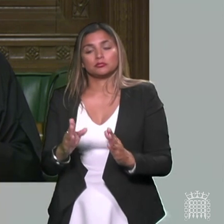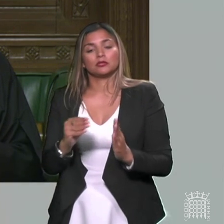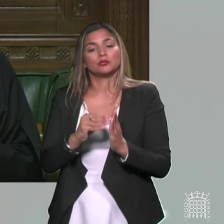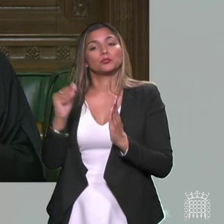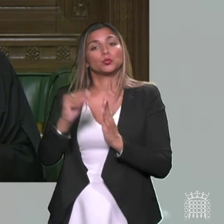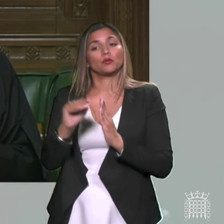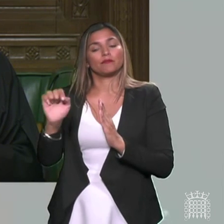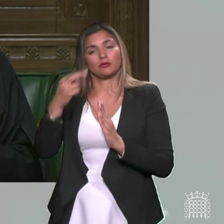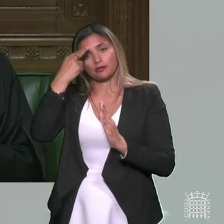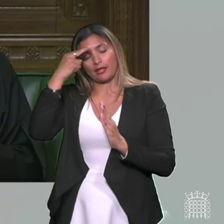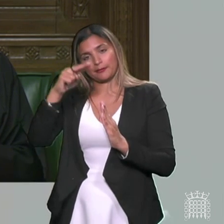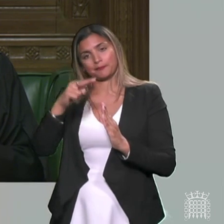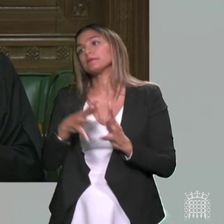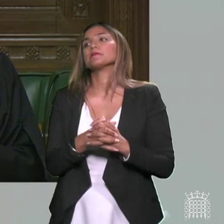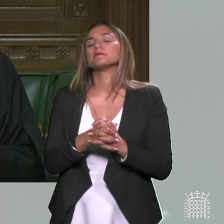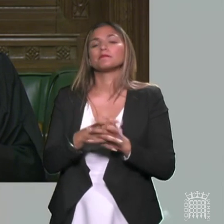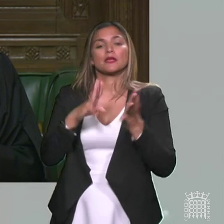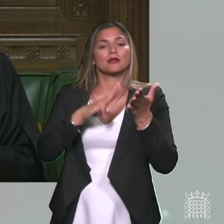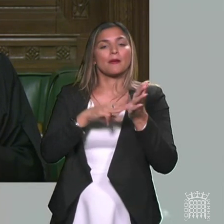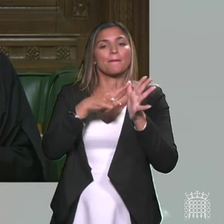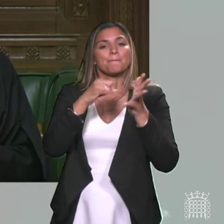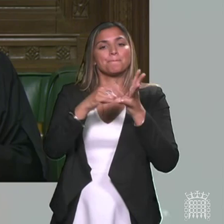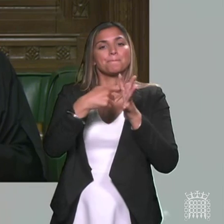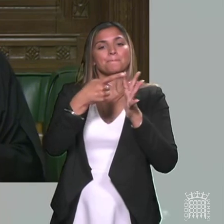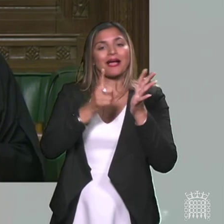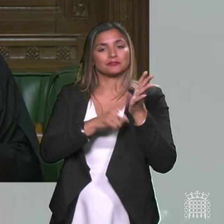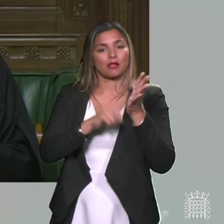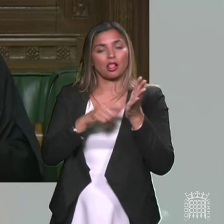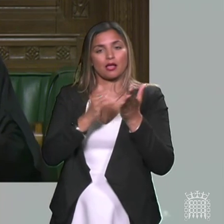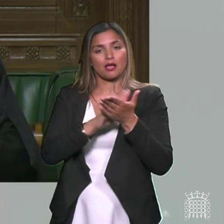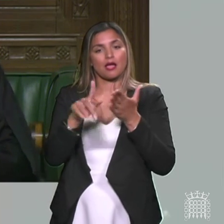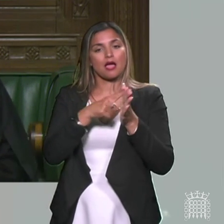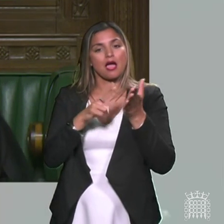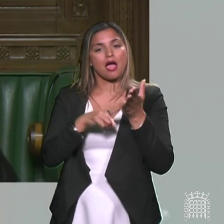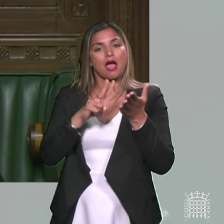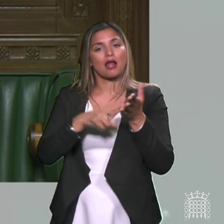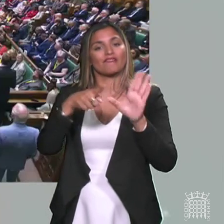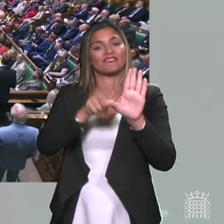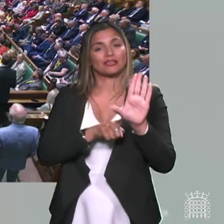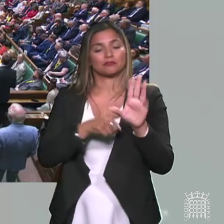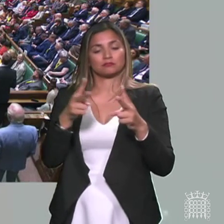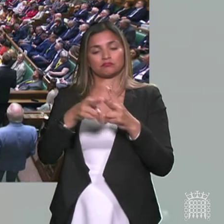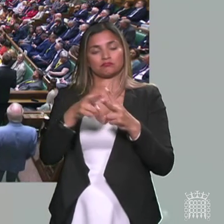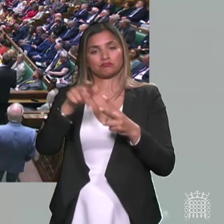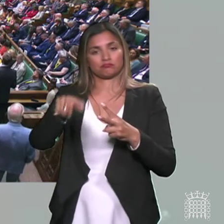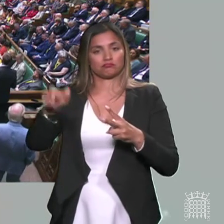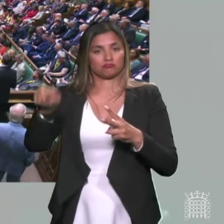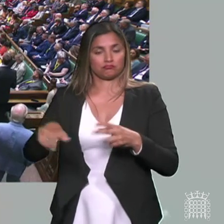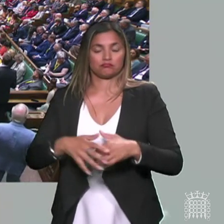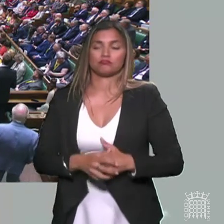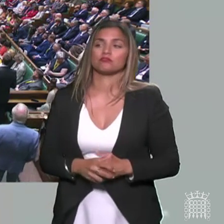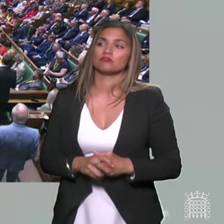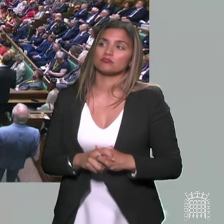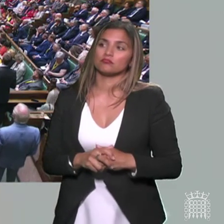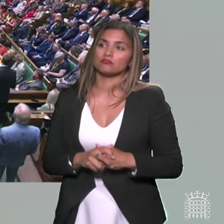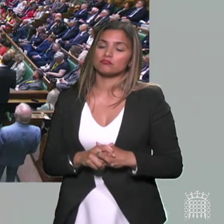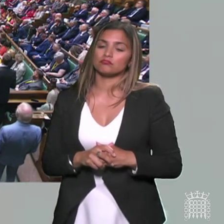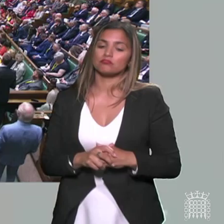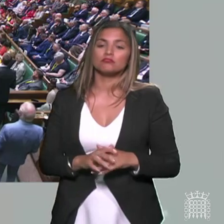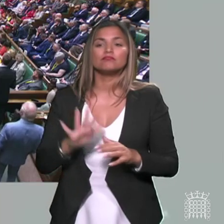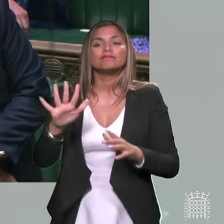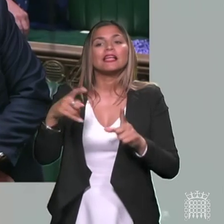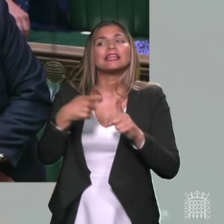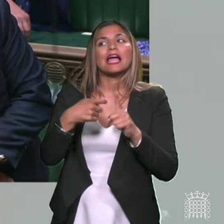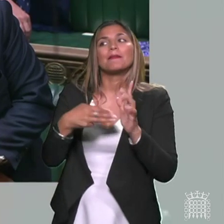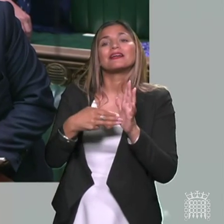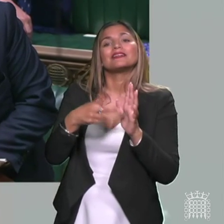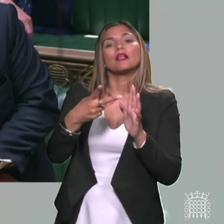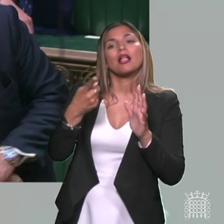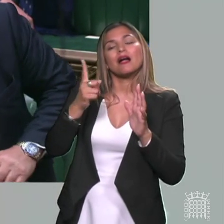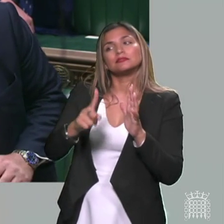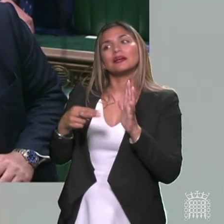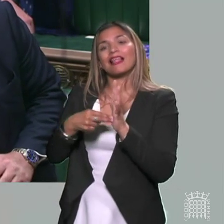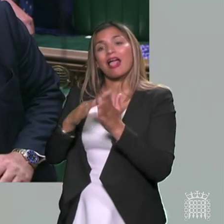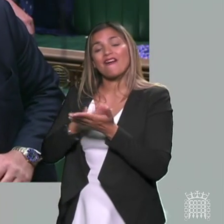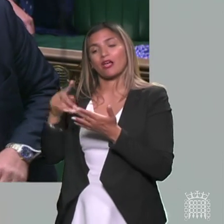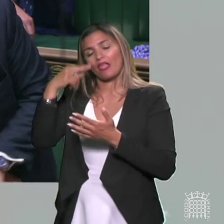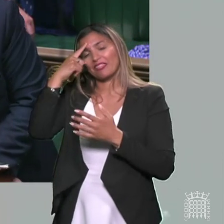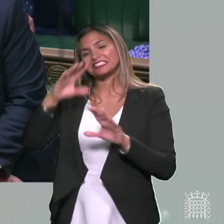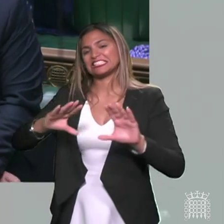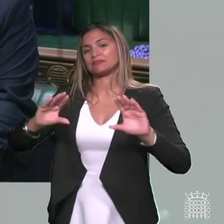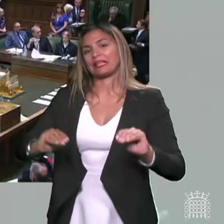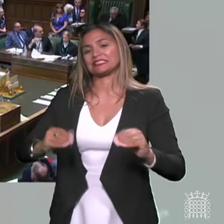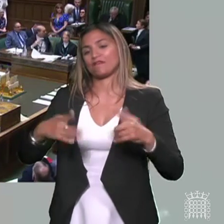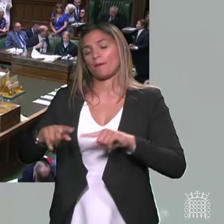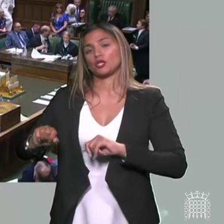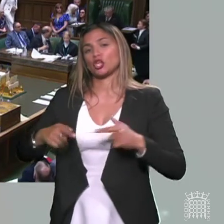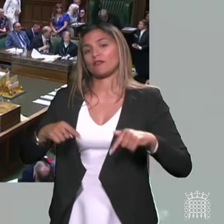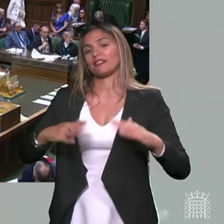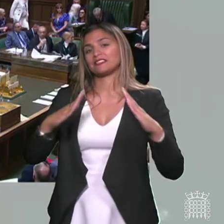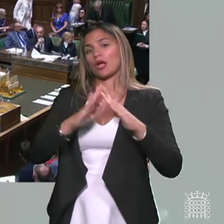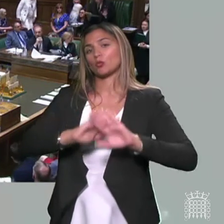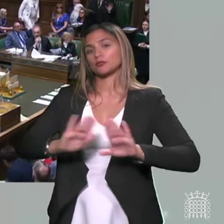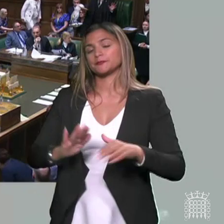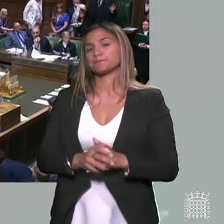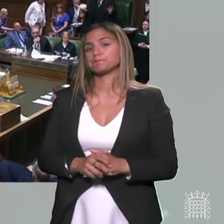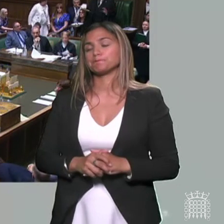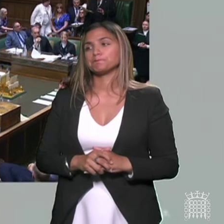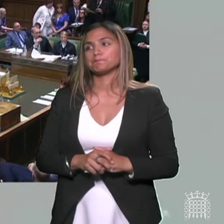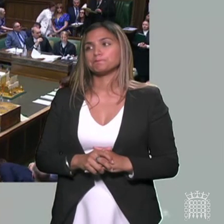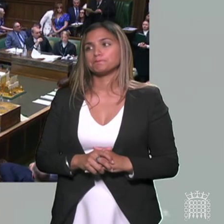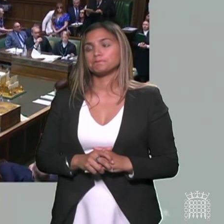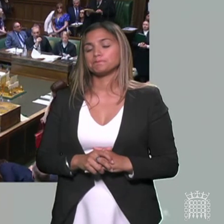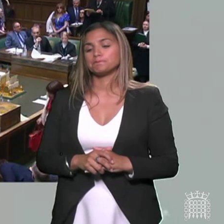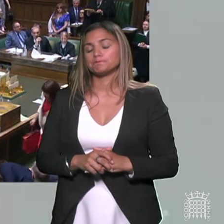Kenny MacAskill, Member for East Lothian, and Neale Hanvey, Member for Kirkcaldy and Cowdenbeath, were named by the Speaker for wilfully disregarding the authority of the Chair .